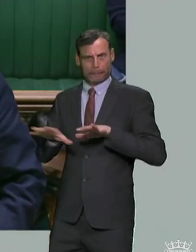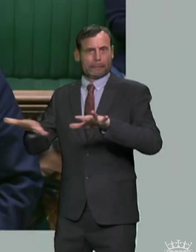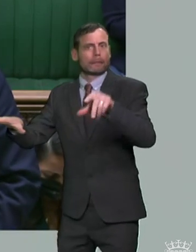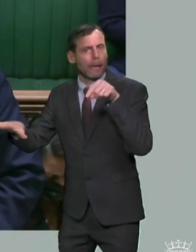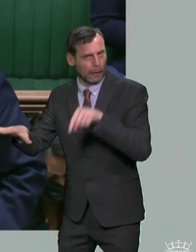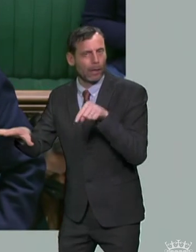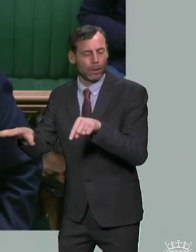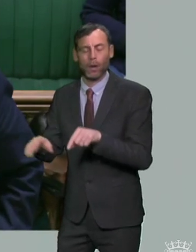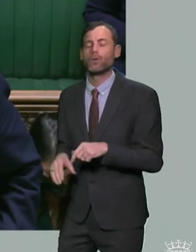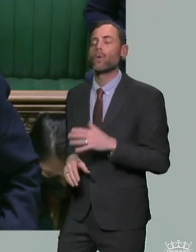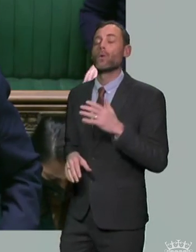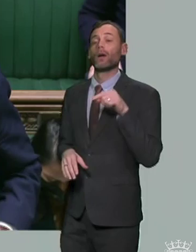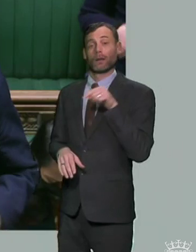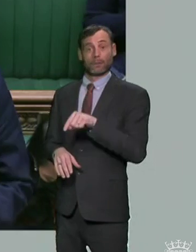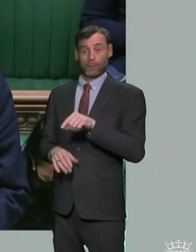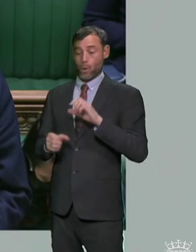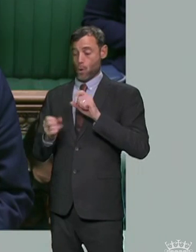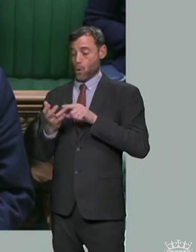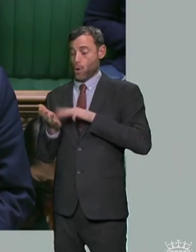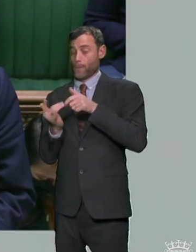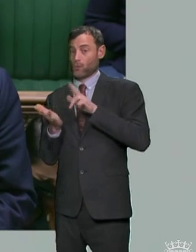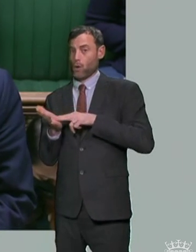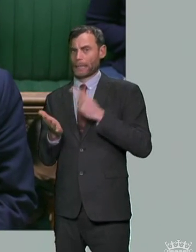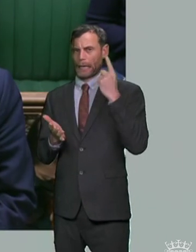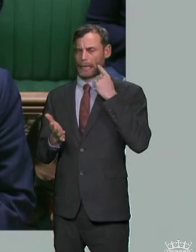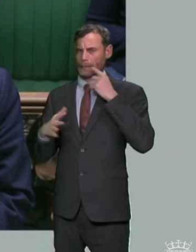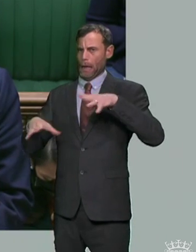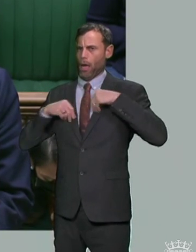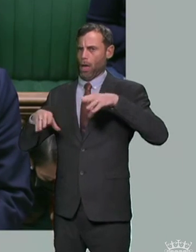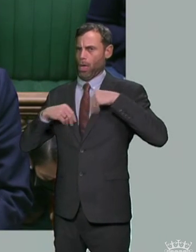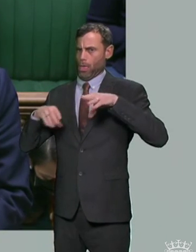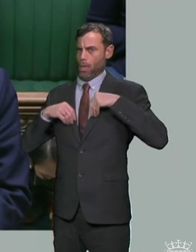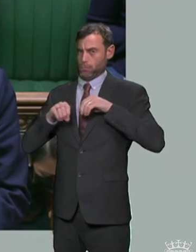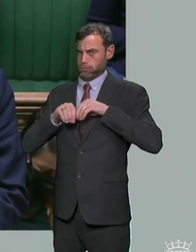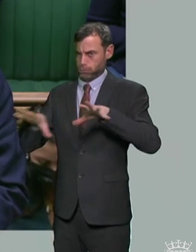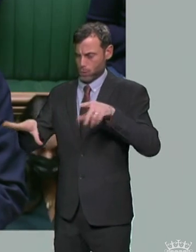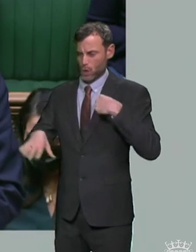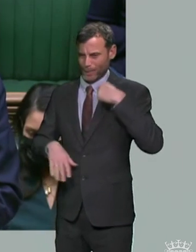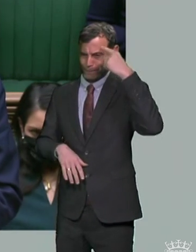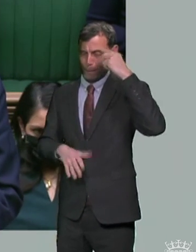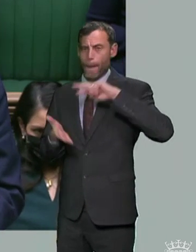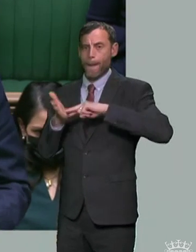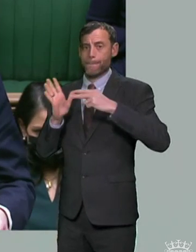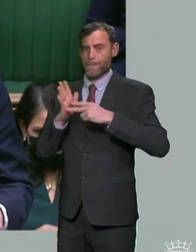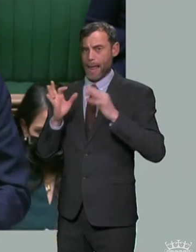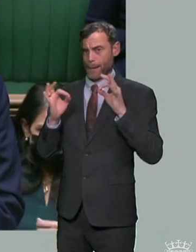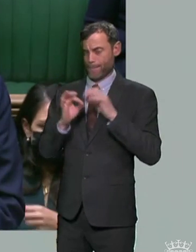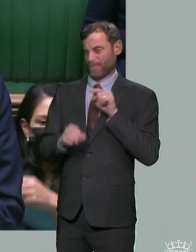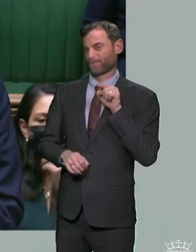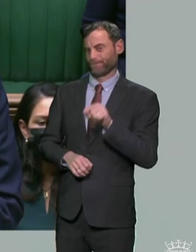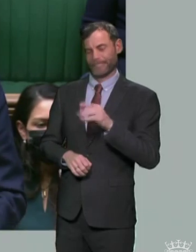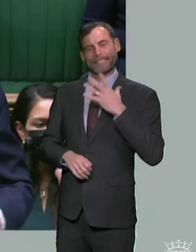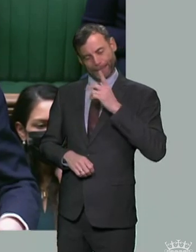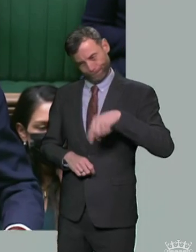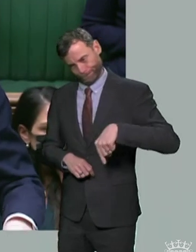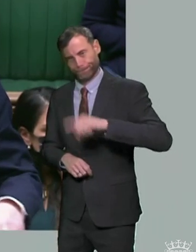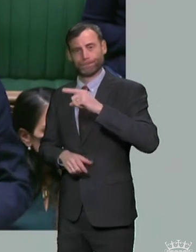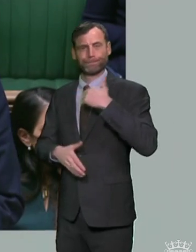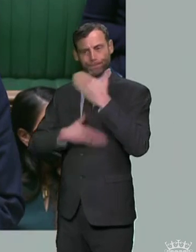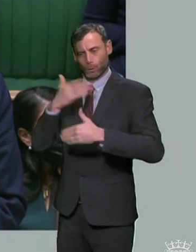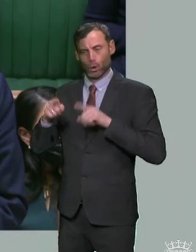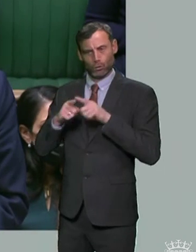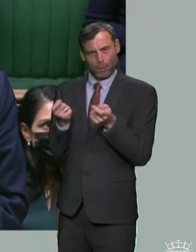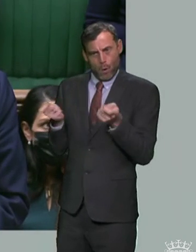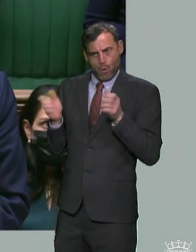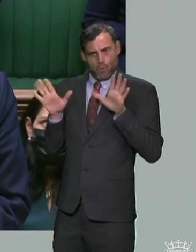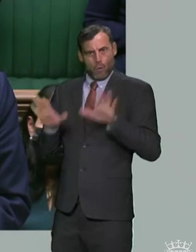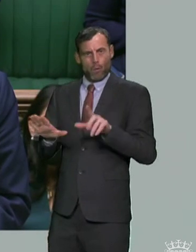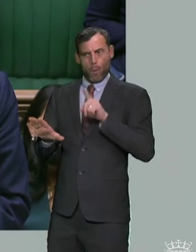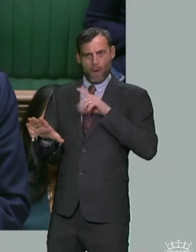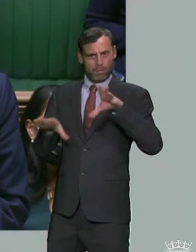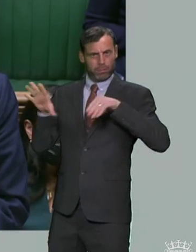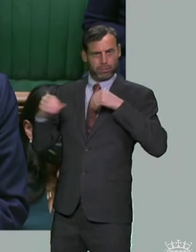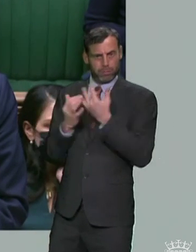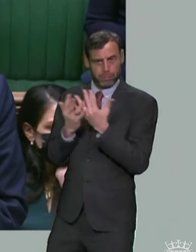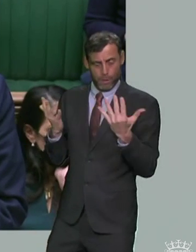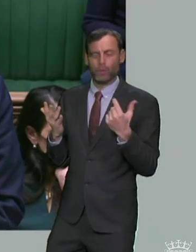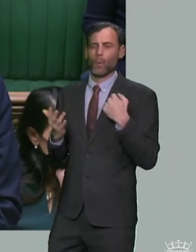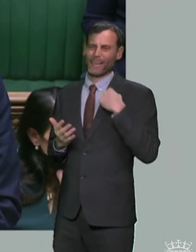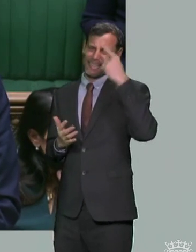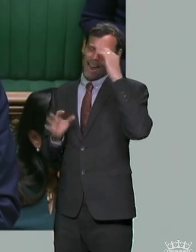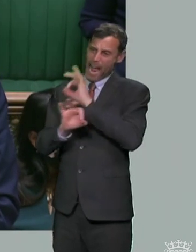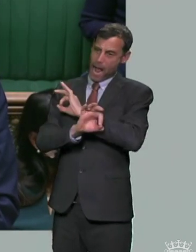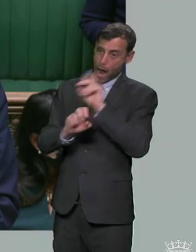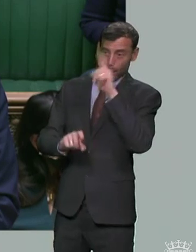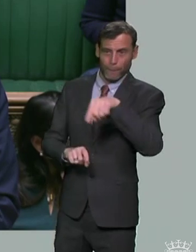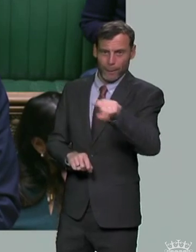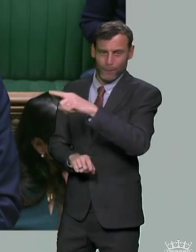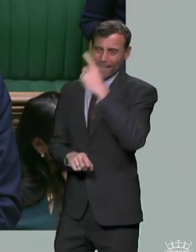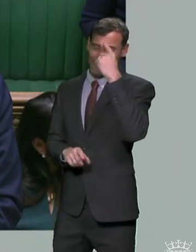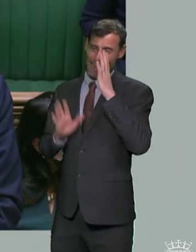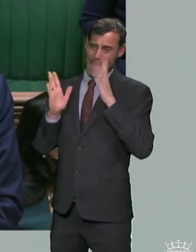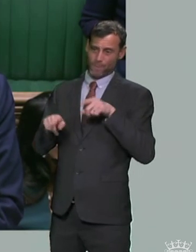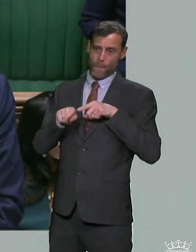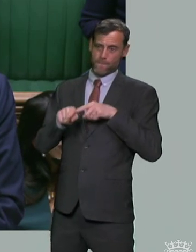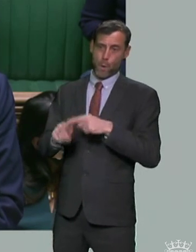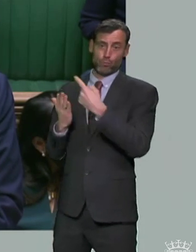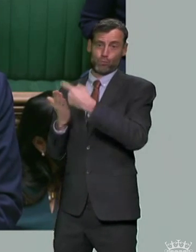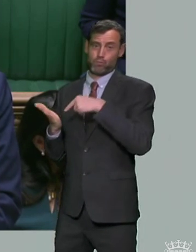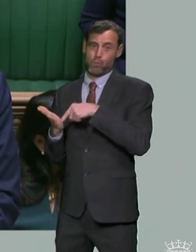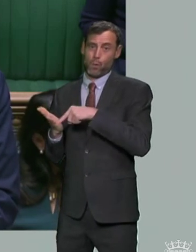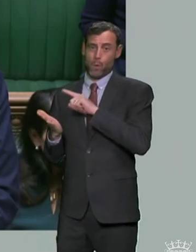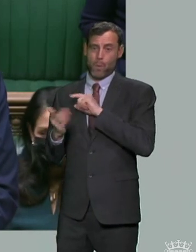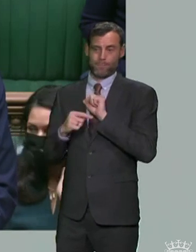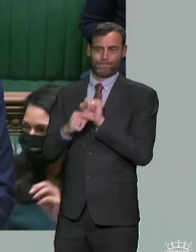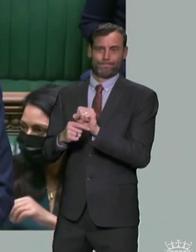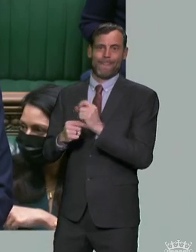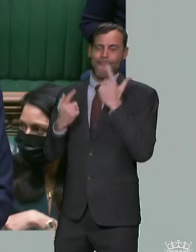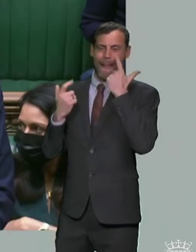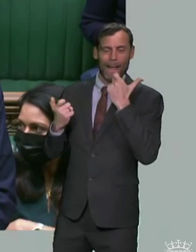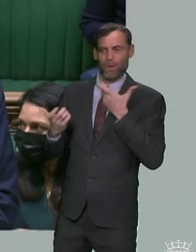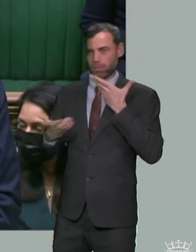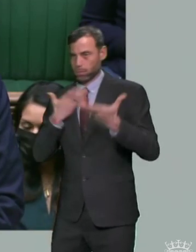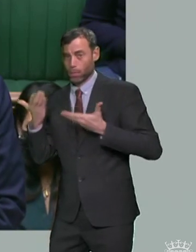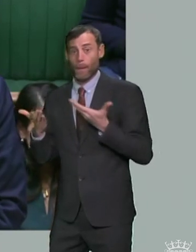As we learnt more about this highly transmissible new variant, we implemented the plan B measures that we had prepared precisely in case our situation deteriorated, encouraging people to change their behaviour to slow the spread of the virus and buying crucial time to get boosters into arms.